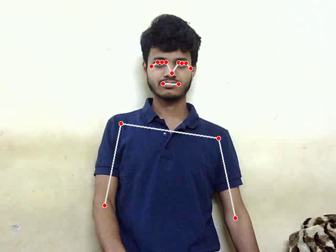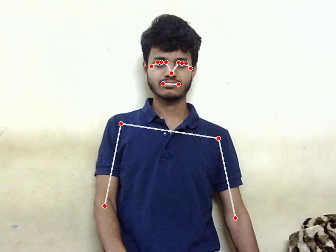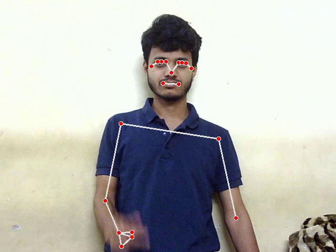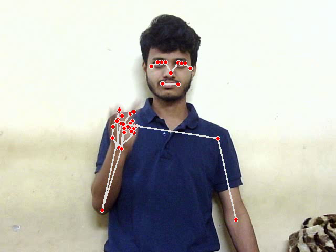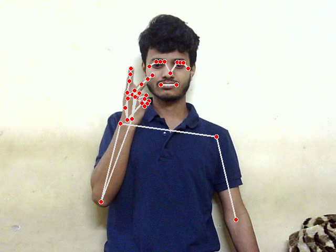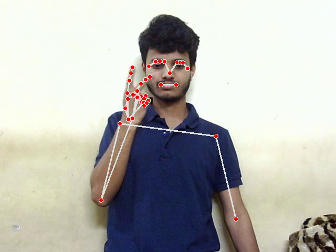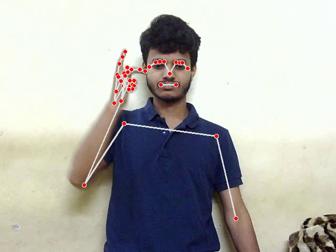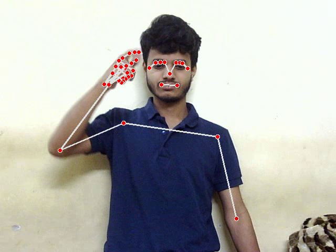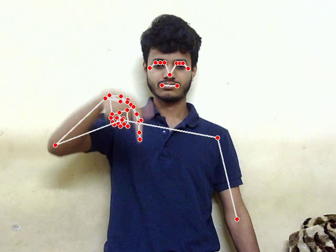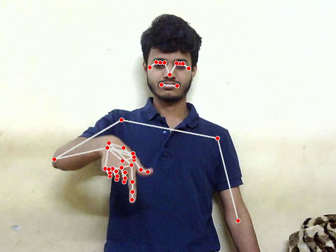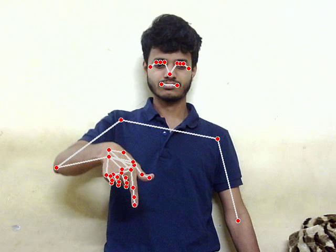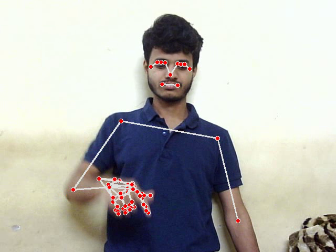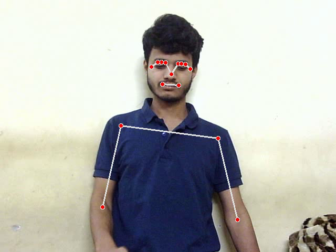see you later